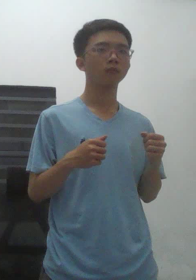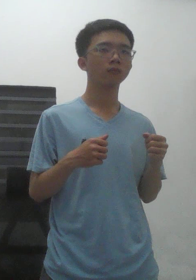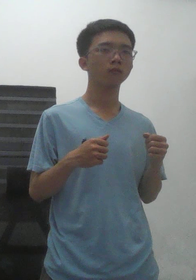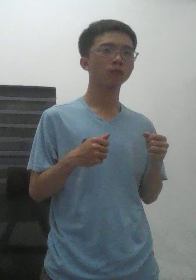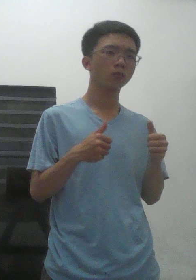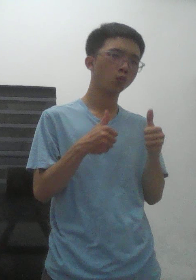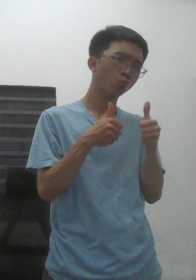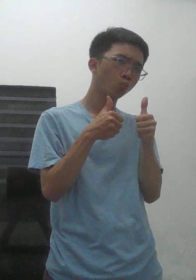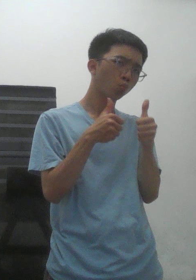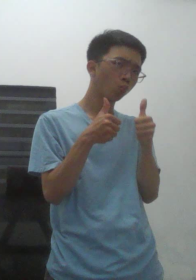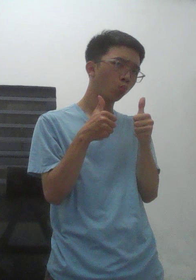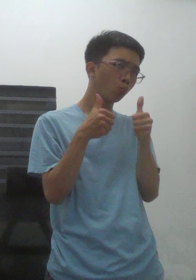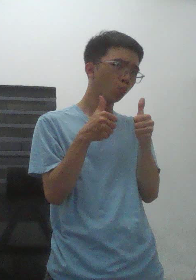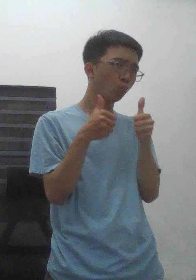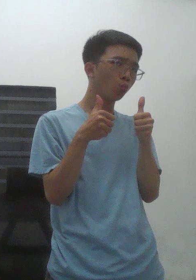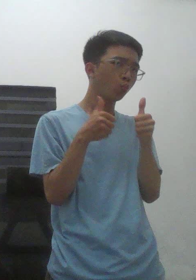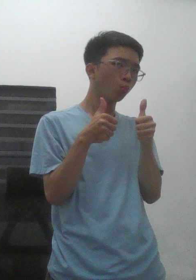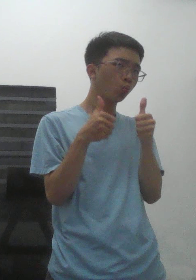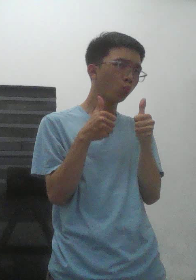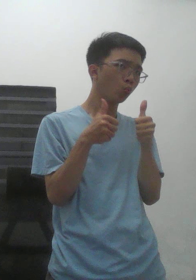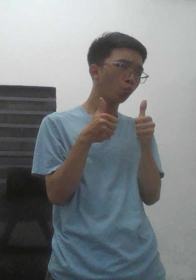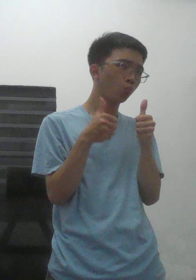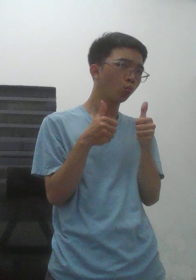rat tot